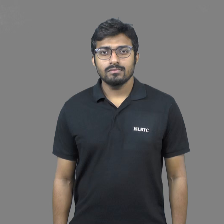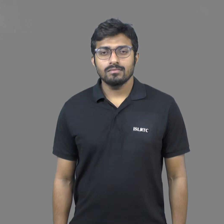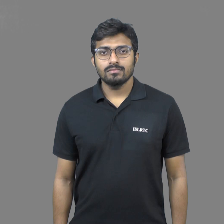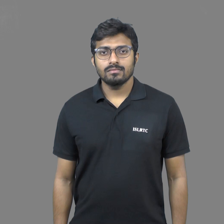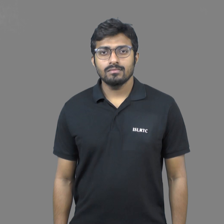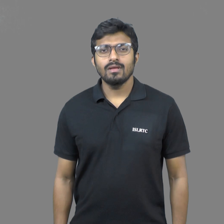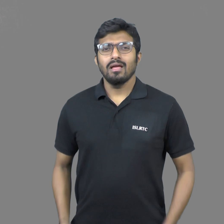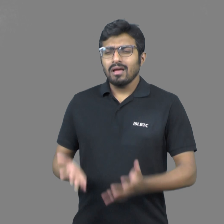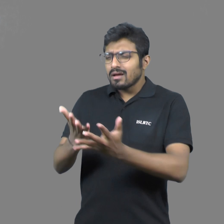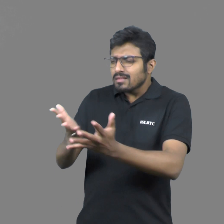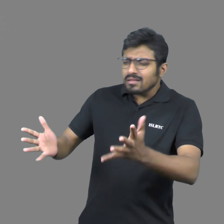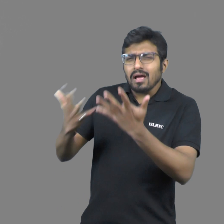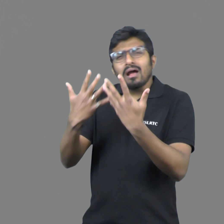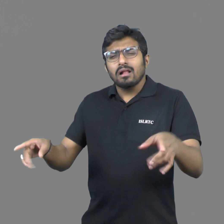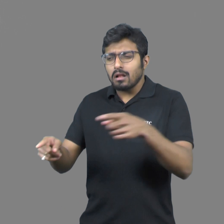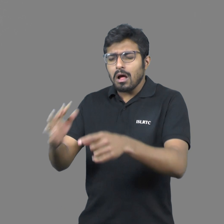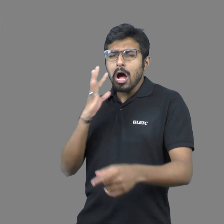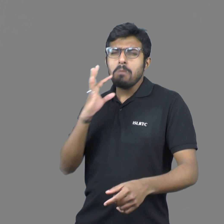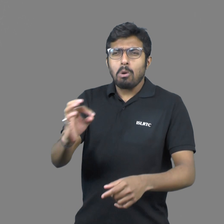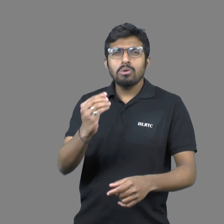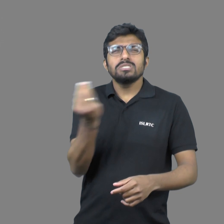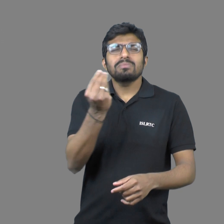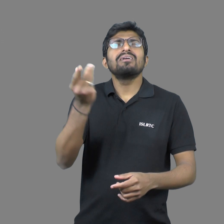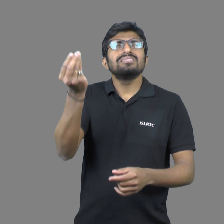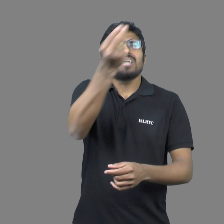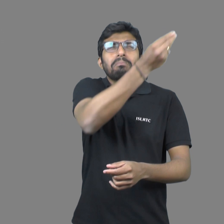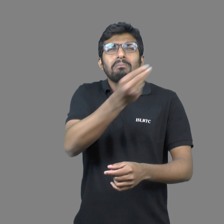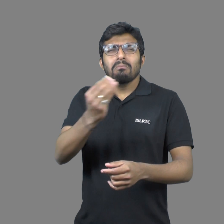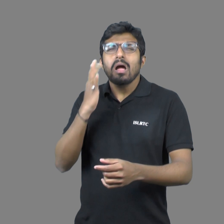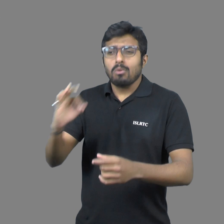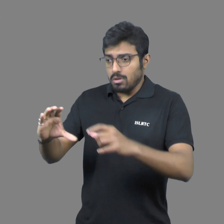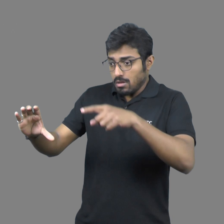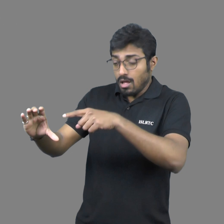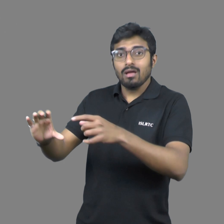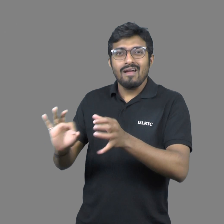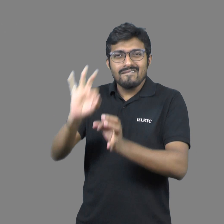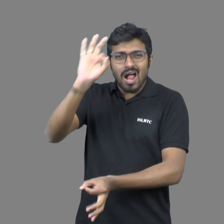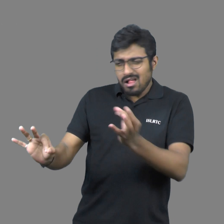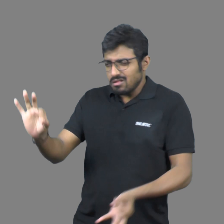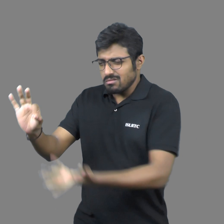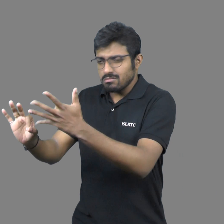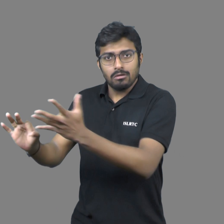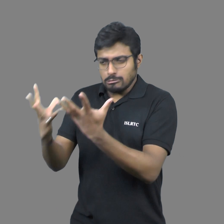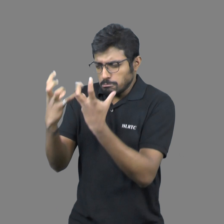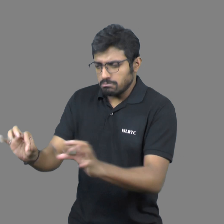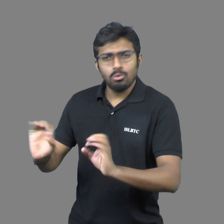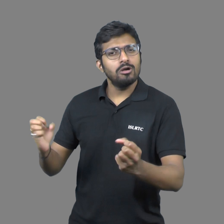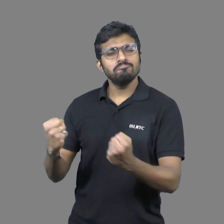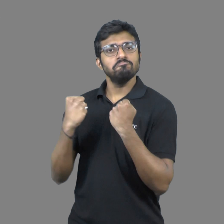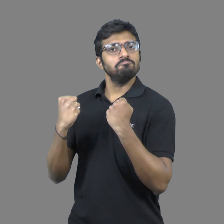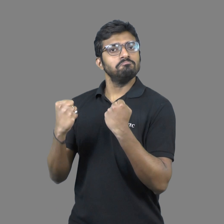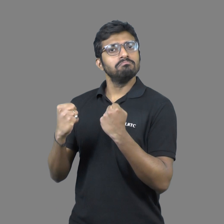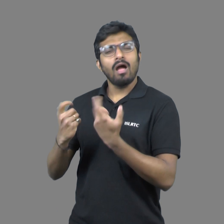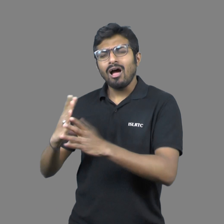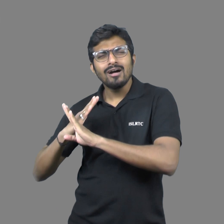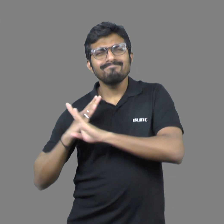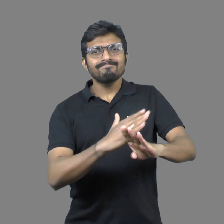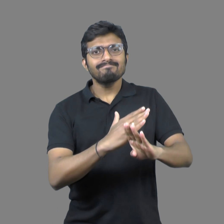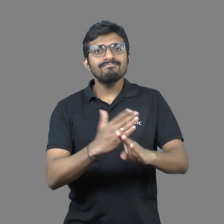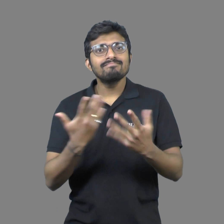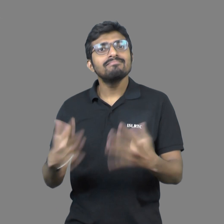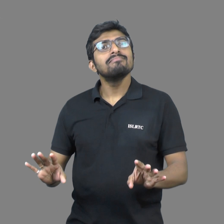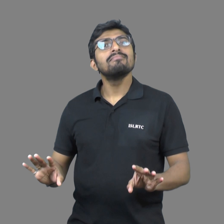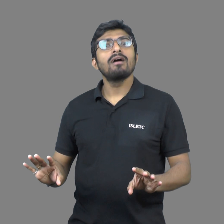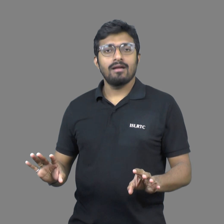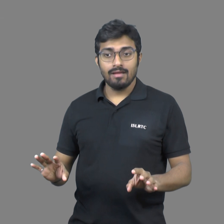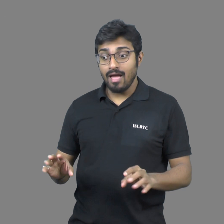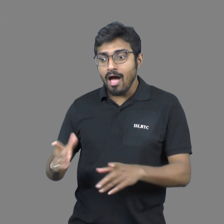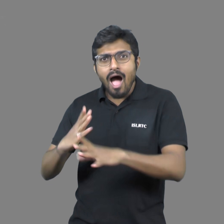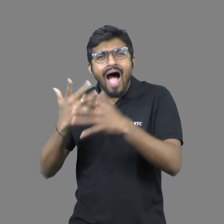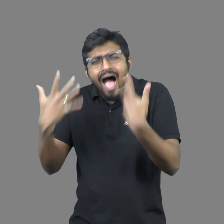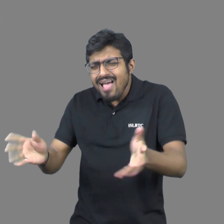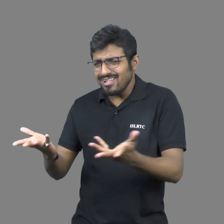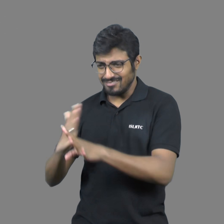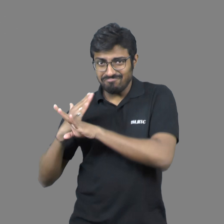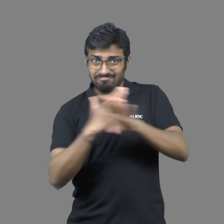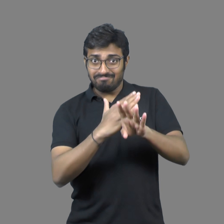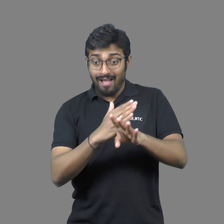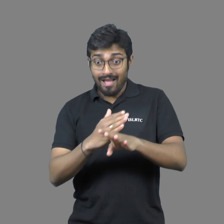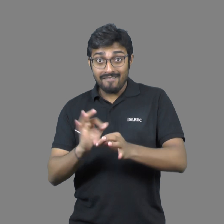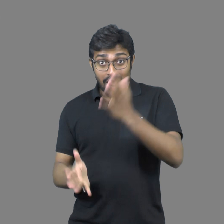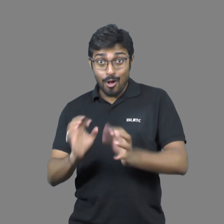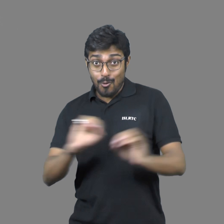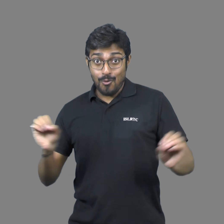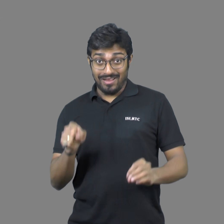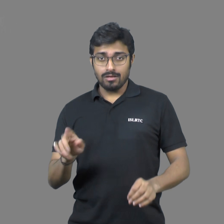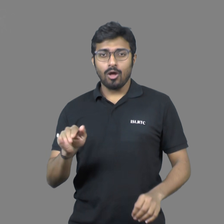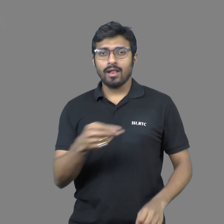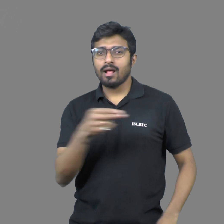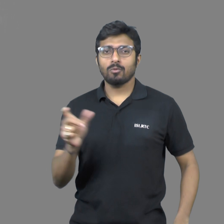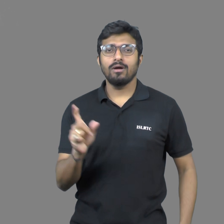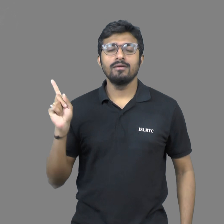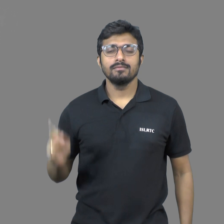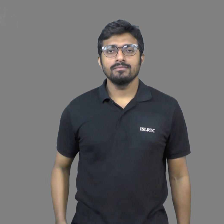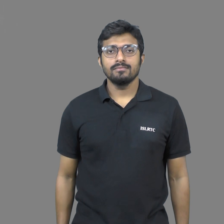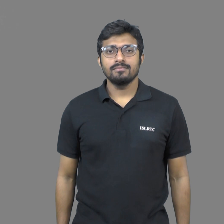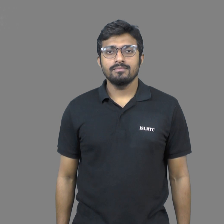Fire Proofing